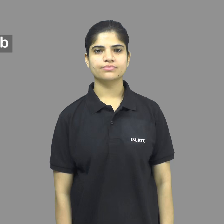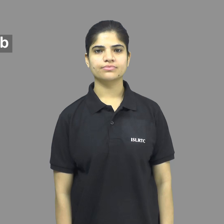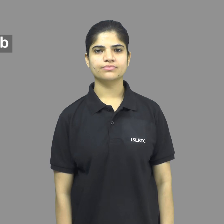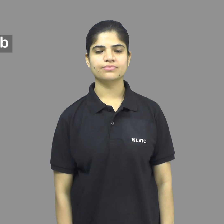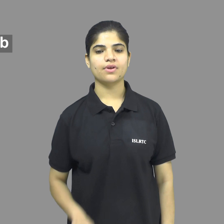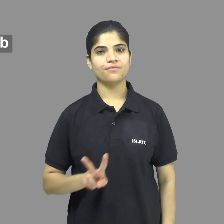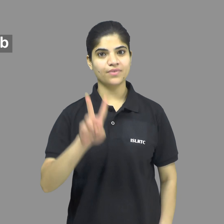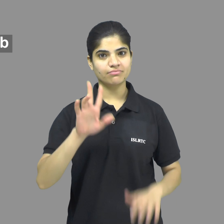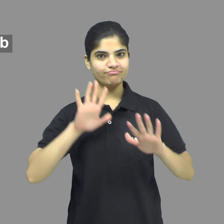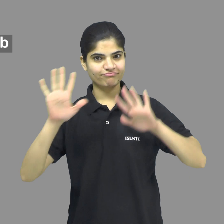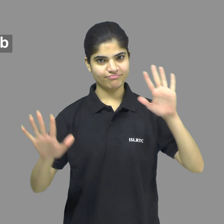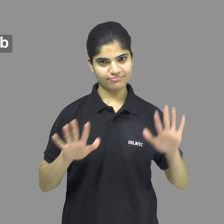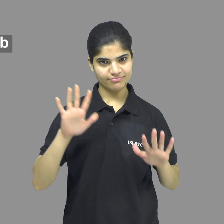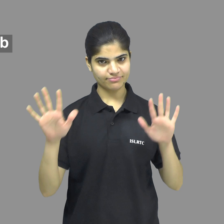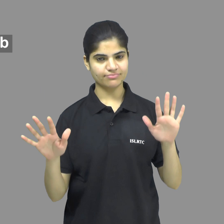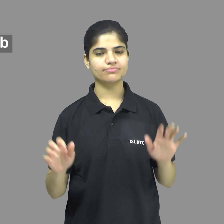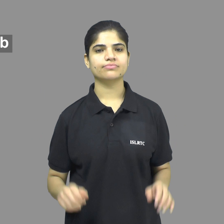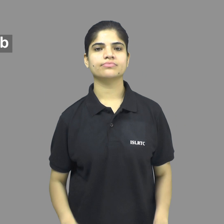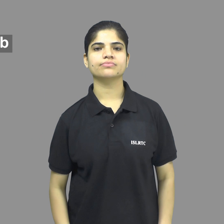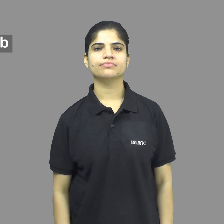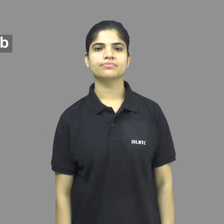Verb